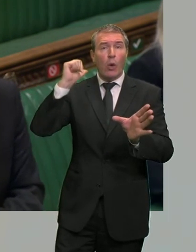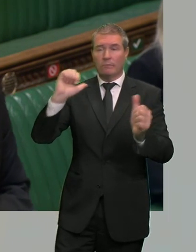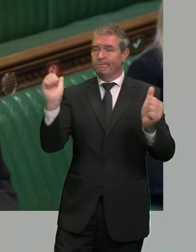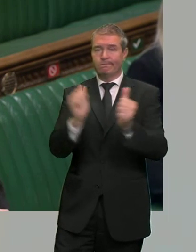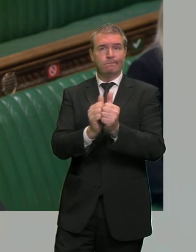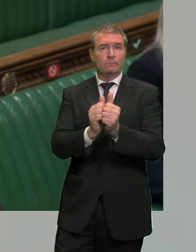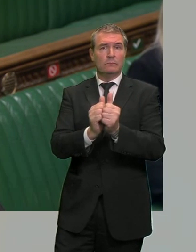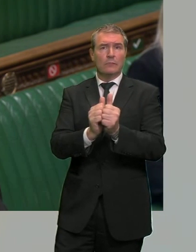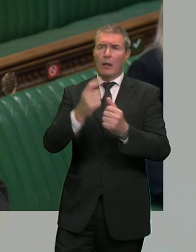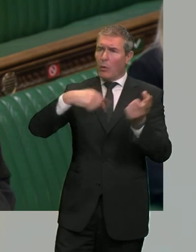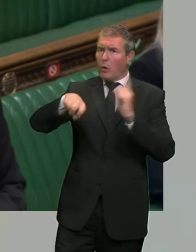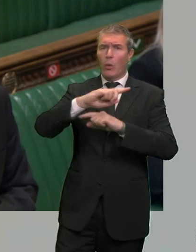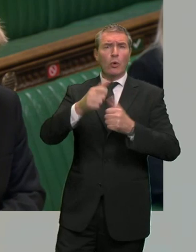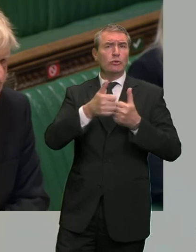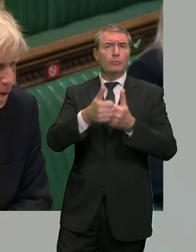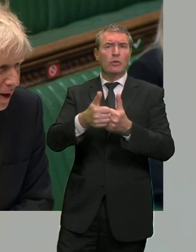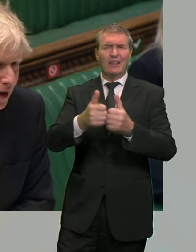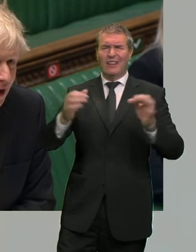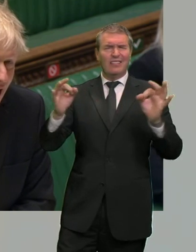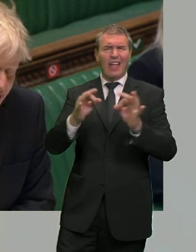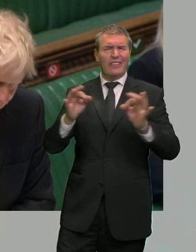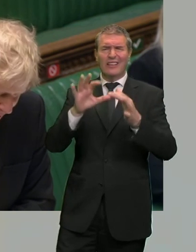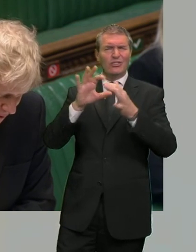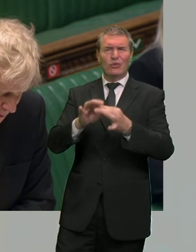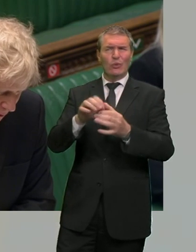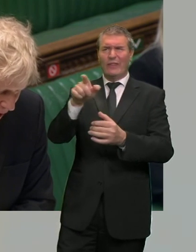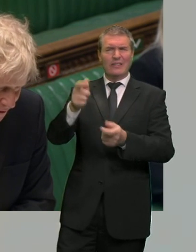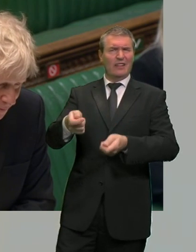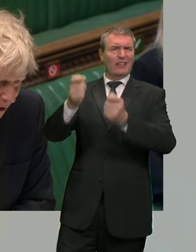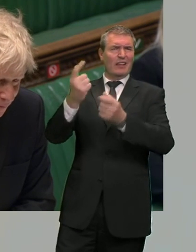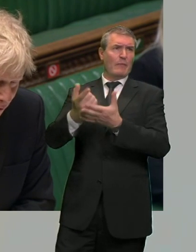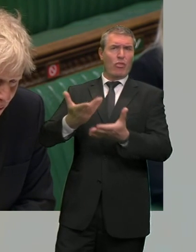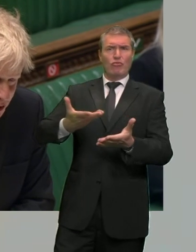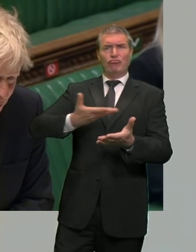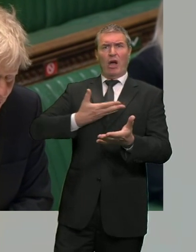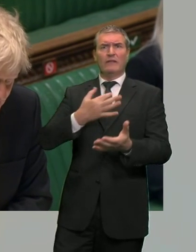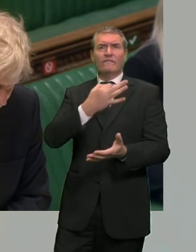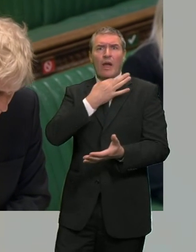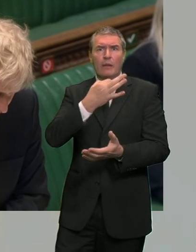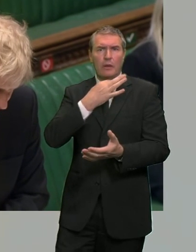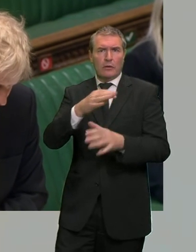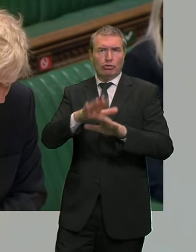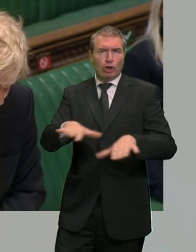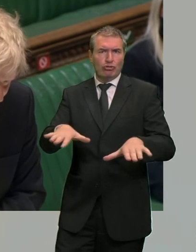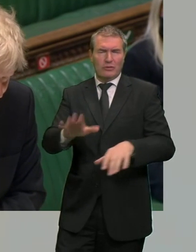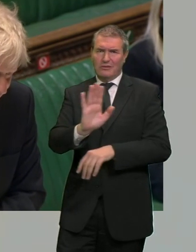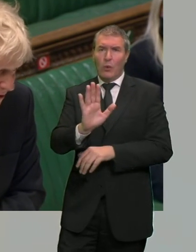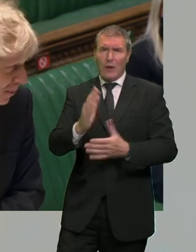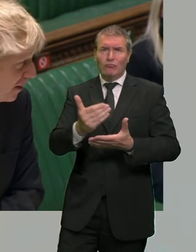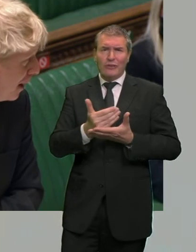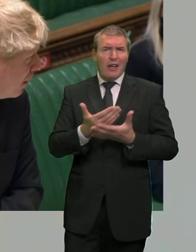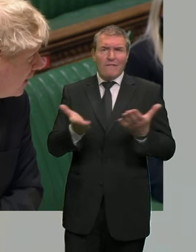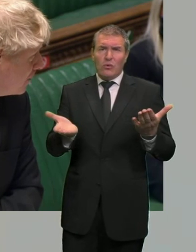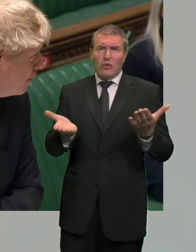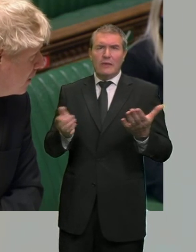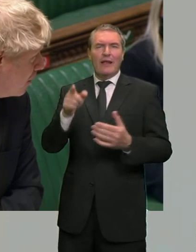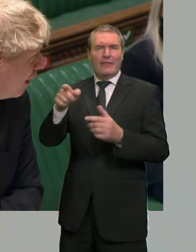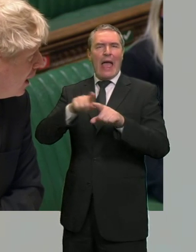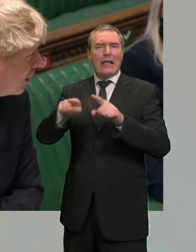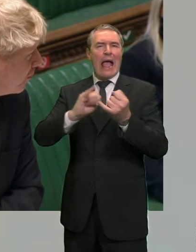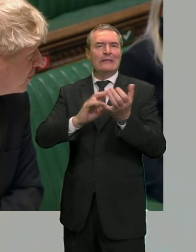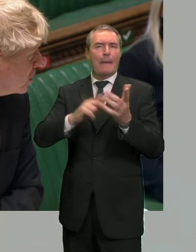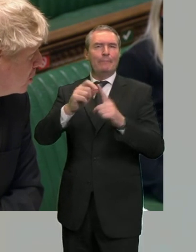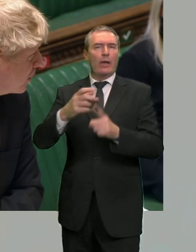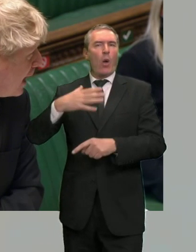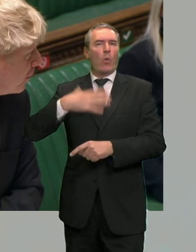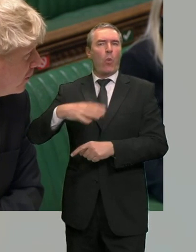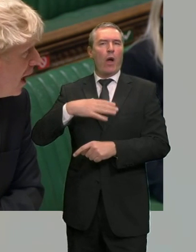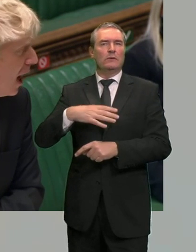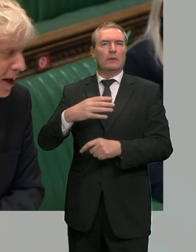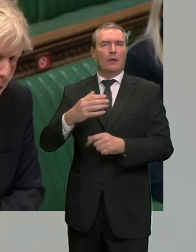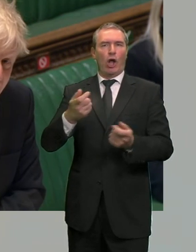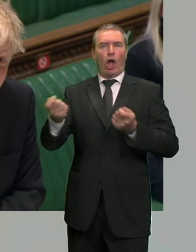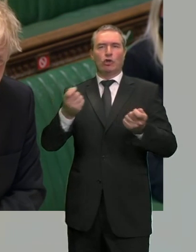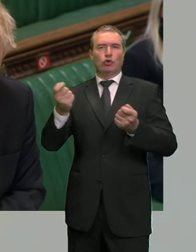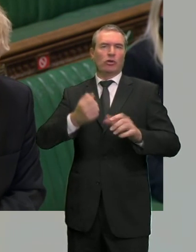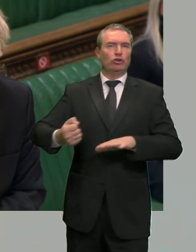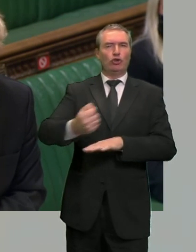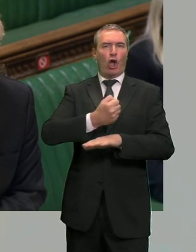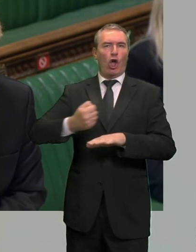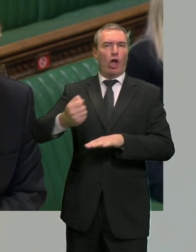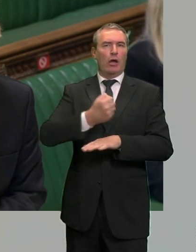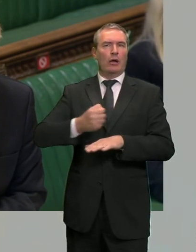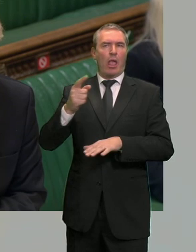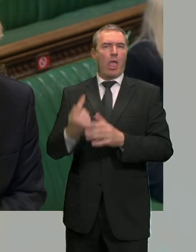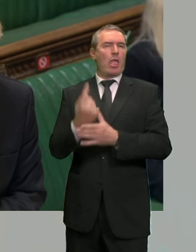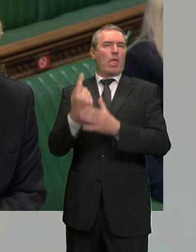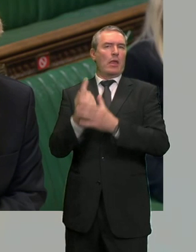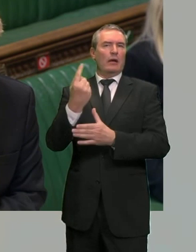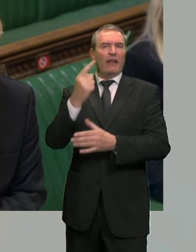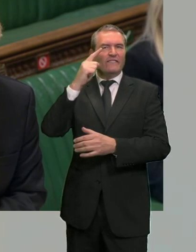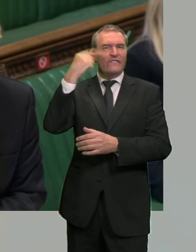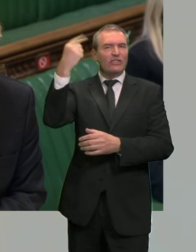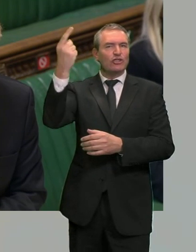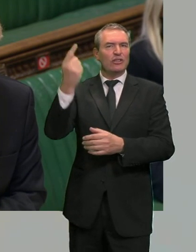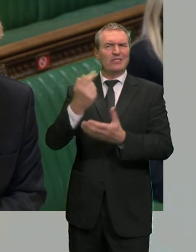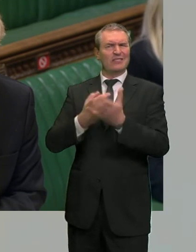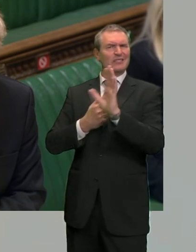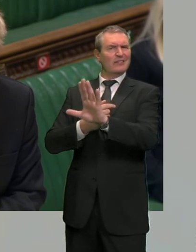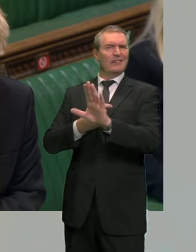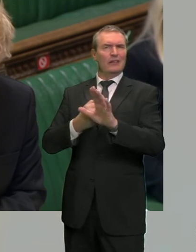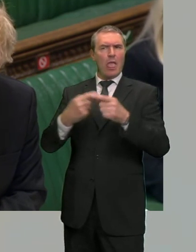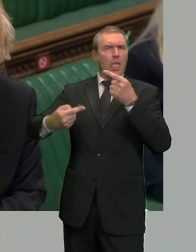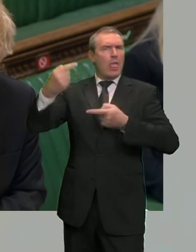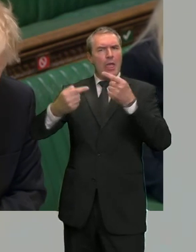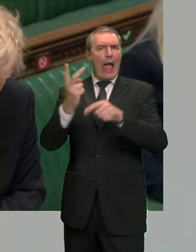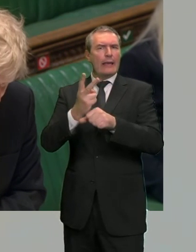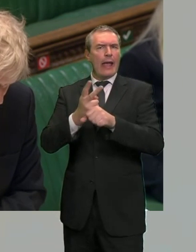We all supported it. This is nothing to do with the rights of vulnerable children, which we all protect; this is simply an attempt by the SNP to stir up constitutional chaos and create another fictitious bone of contention between themselves and the rest of the country.